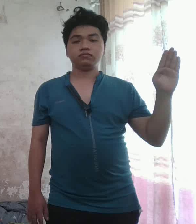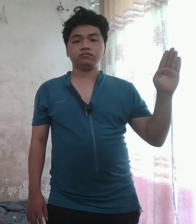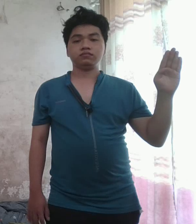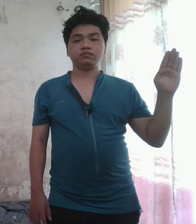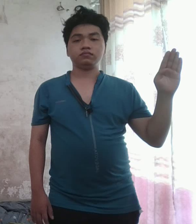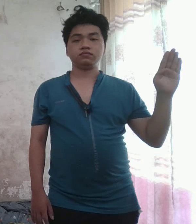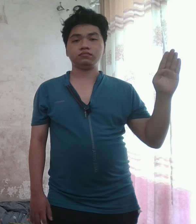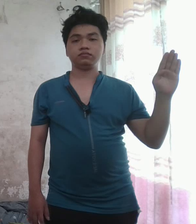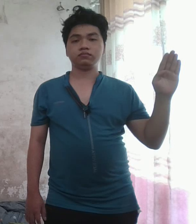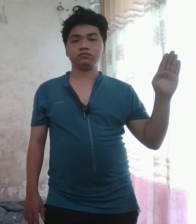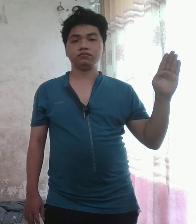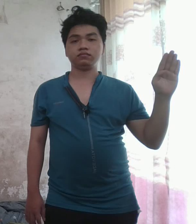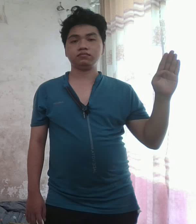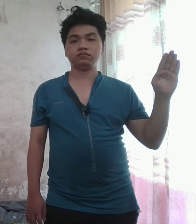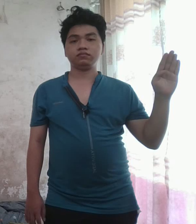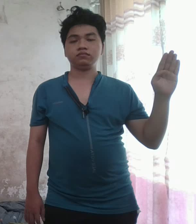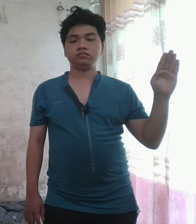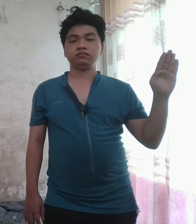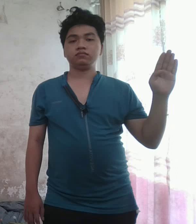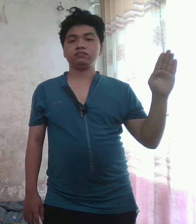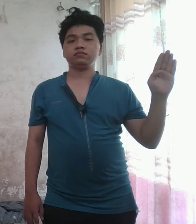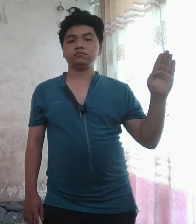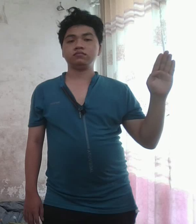b